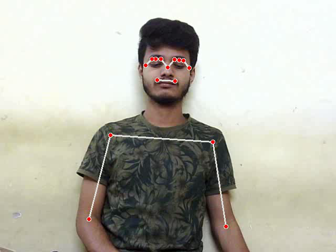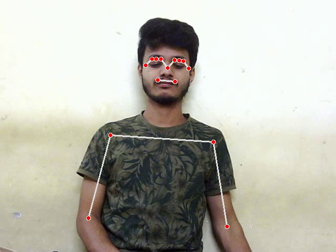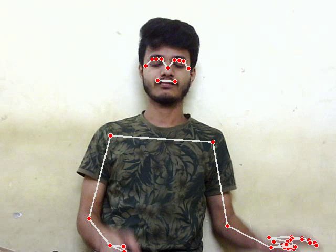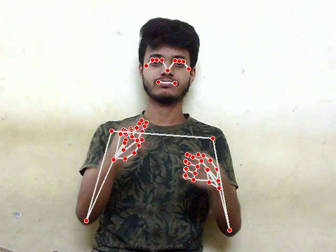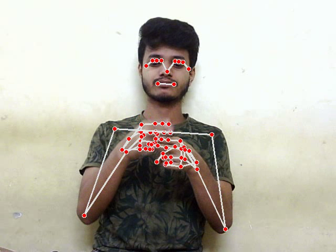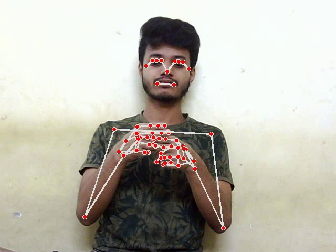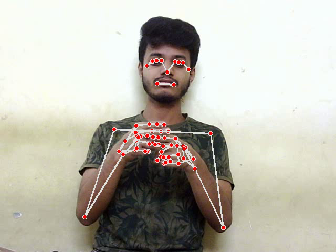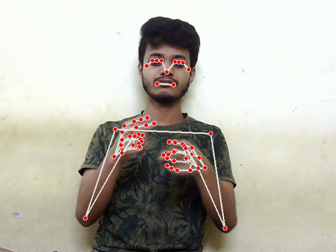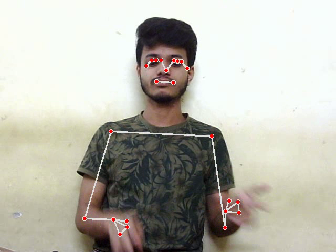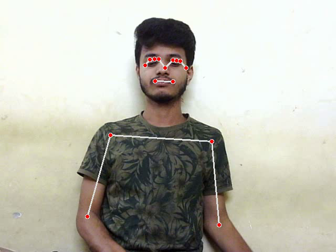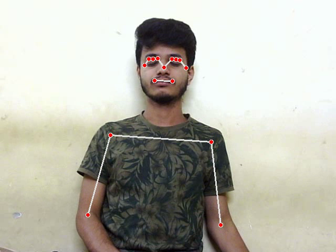name